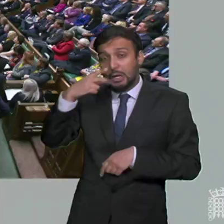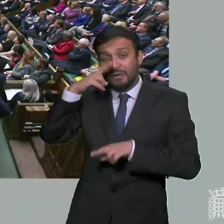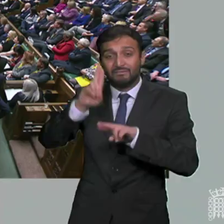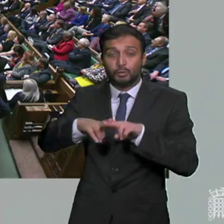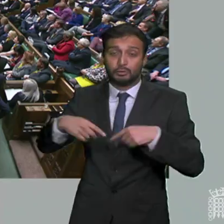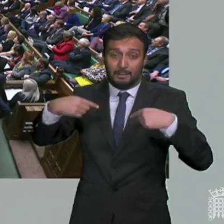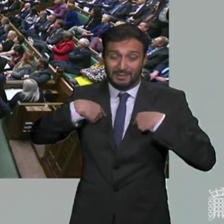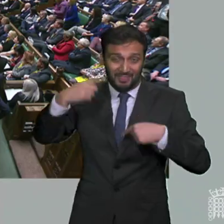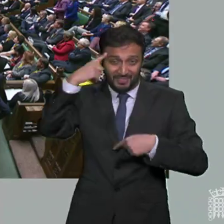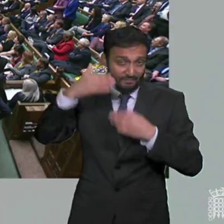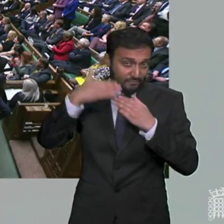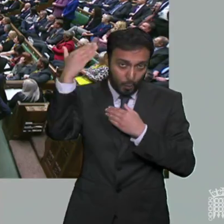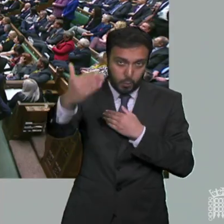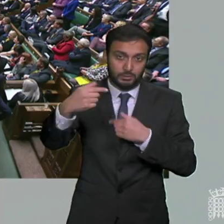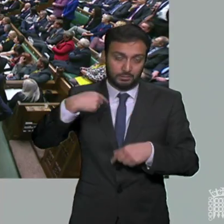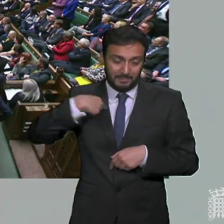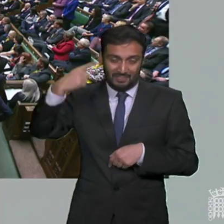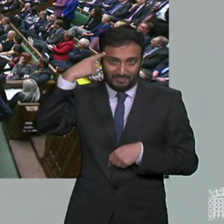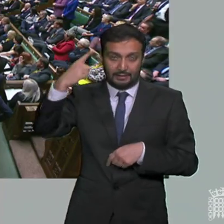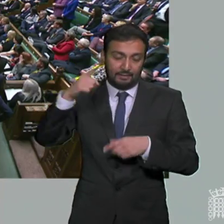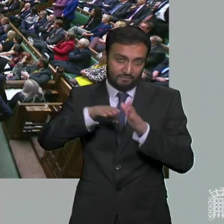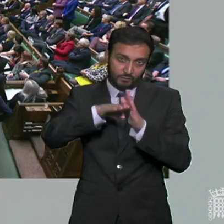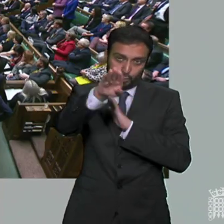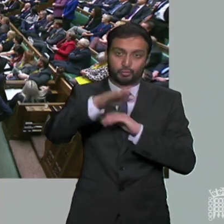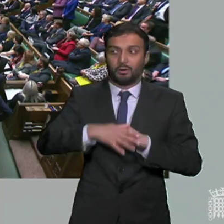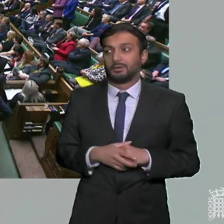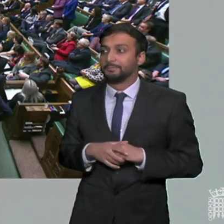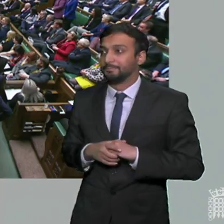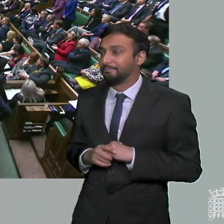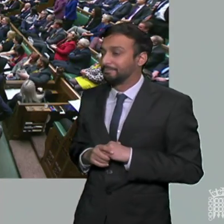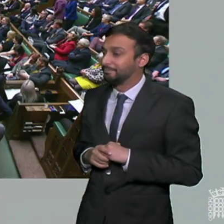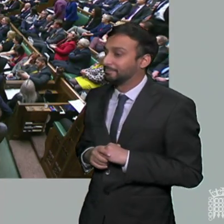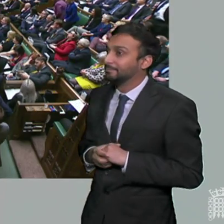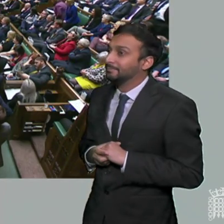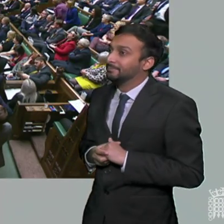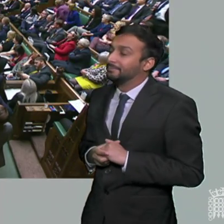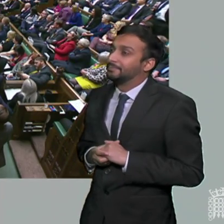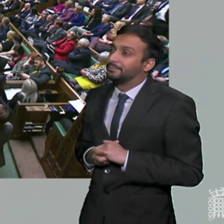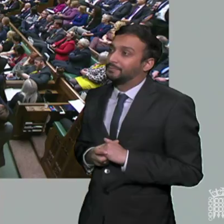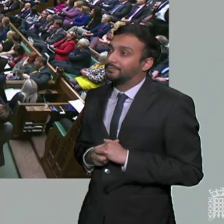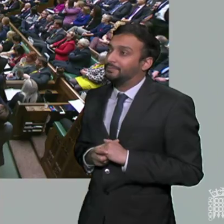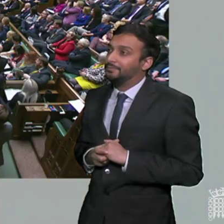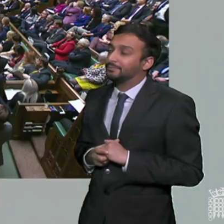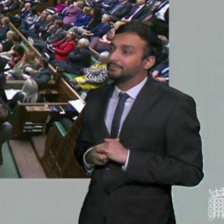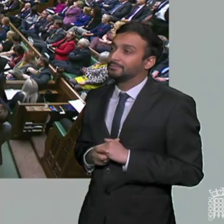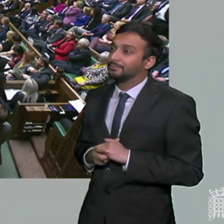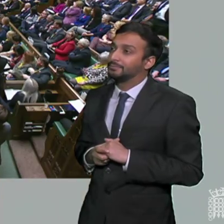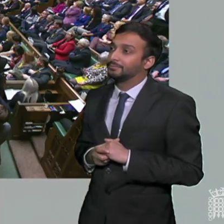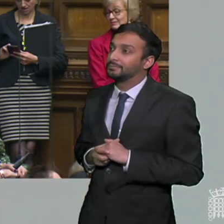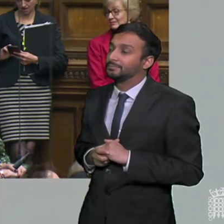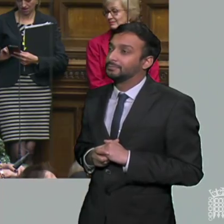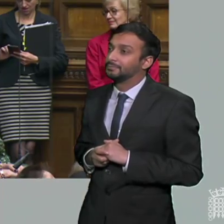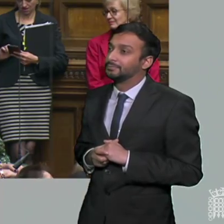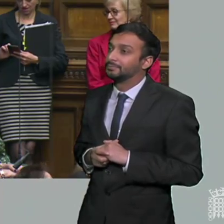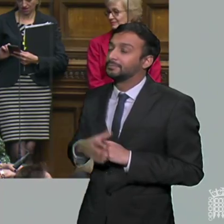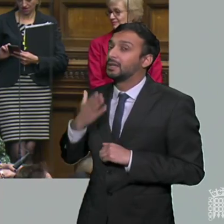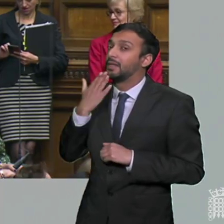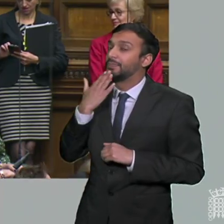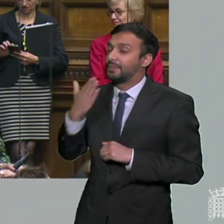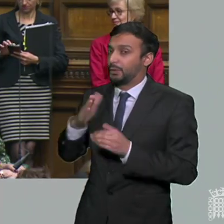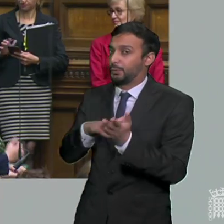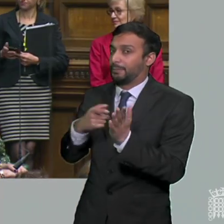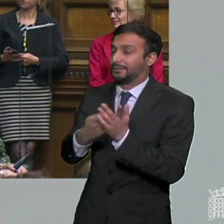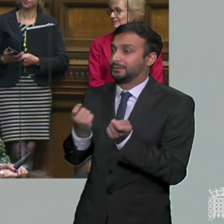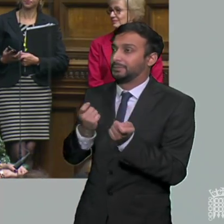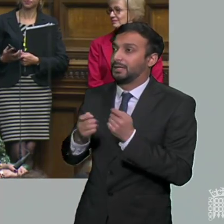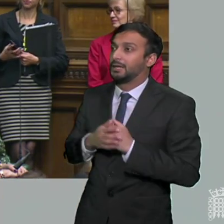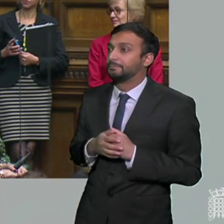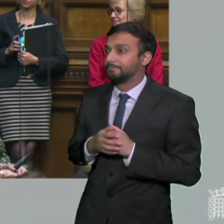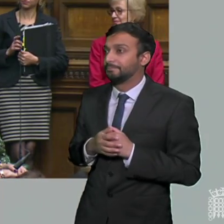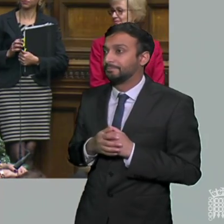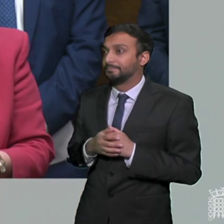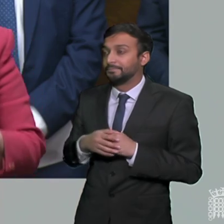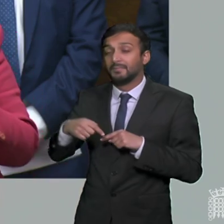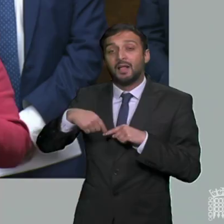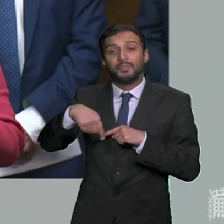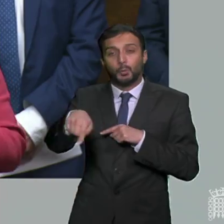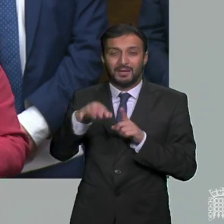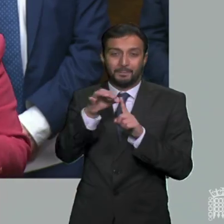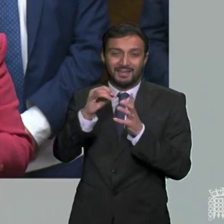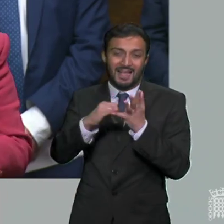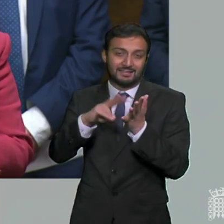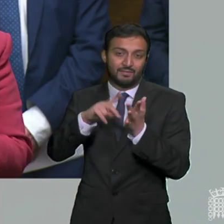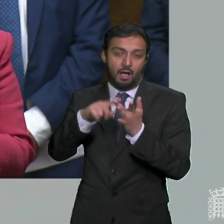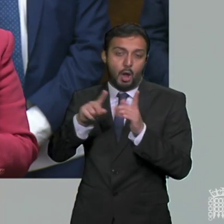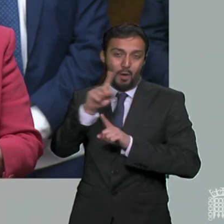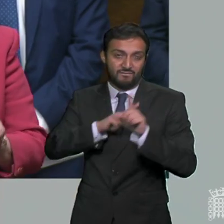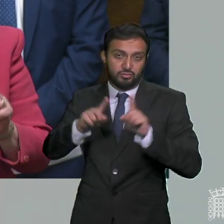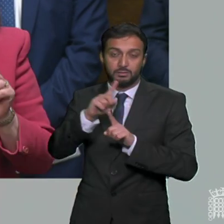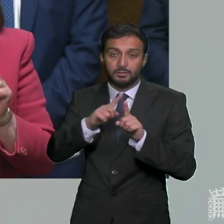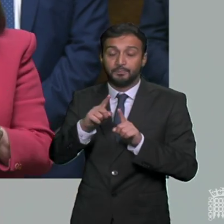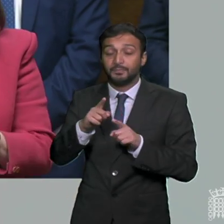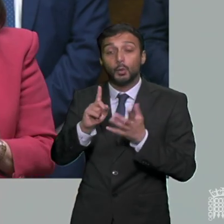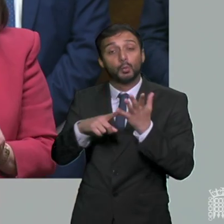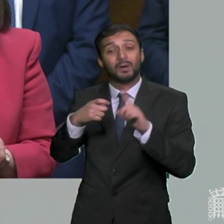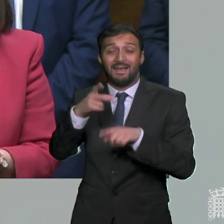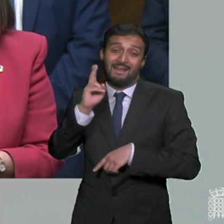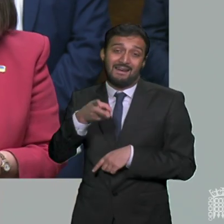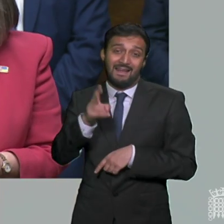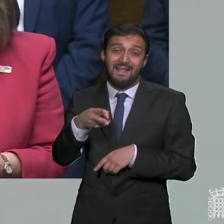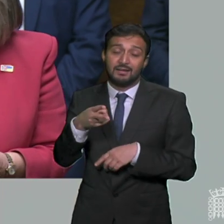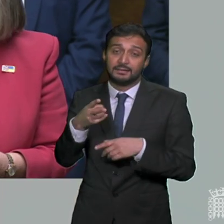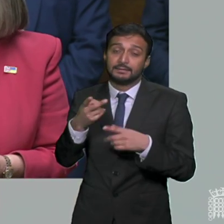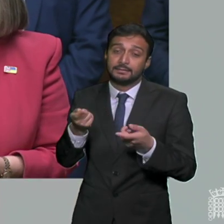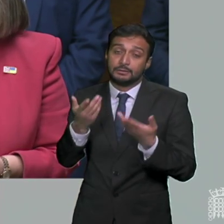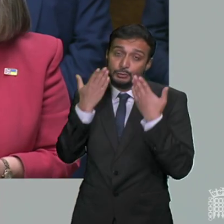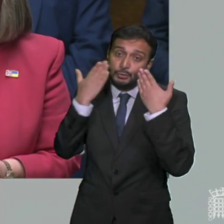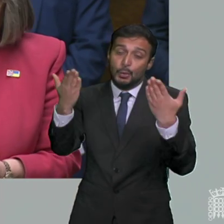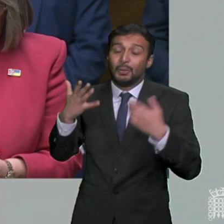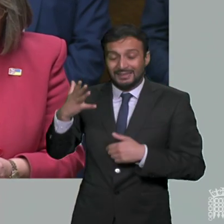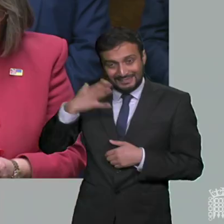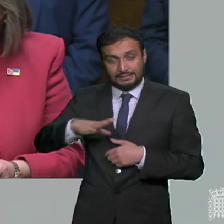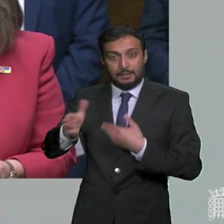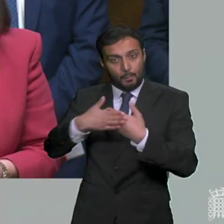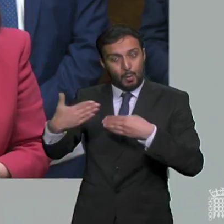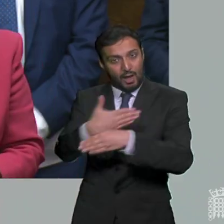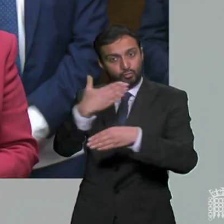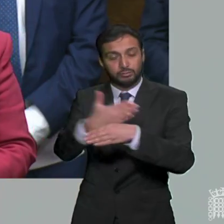As hosts of this week’s international Preventing Sexual Violence in Conflict Initiative conference, the UK again highlighted the need for more action to prevent sexual violence in conflict.